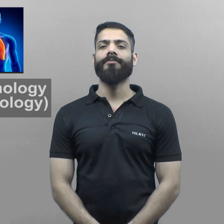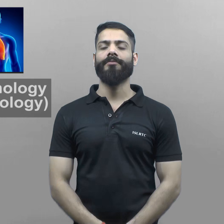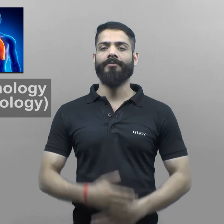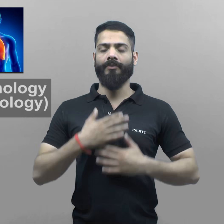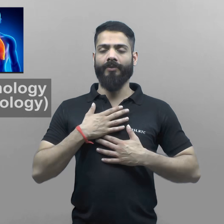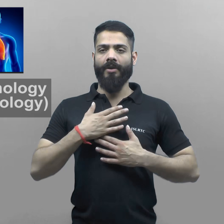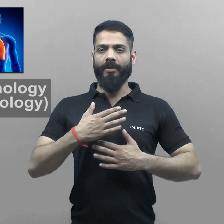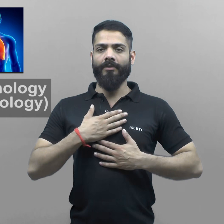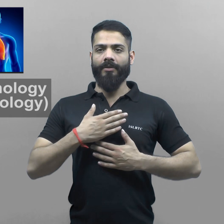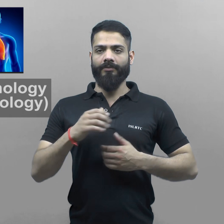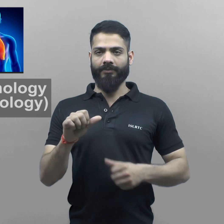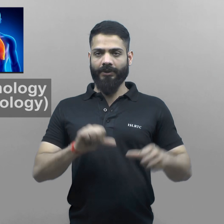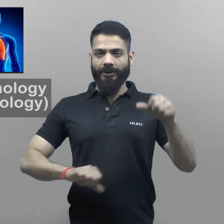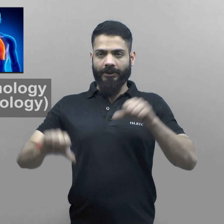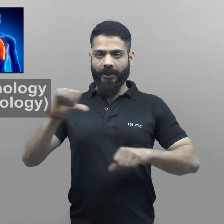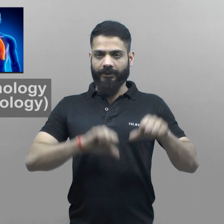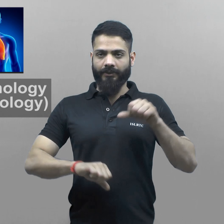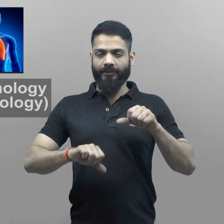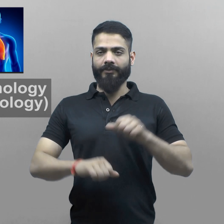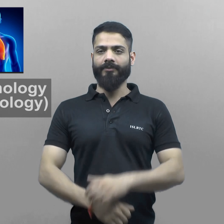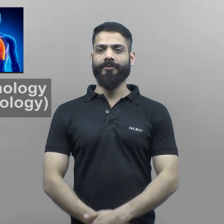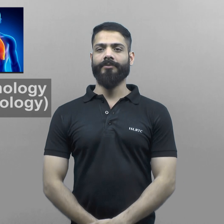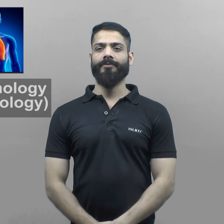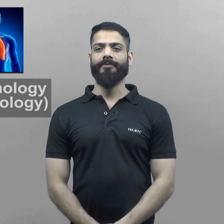Pulmonology (Respirology)